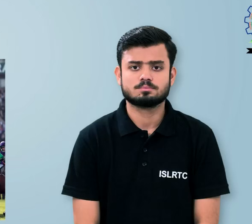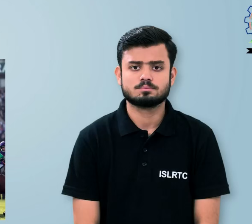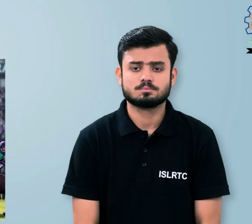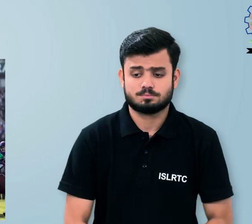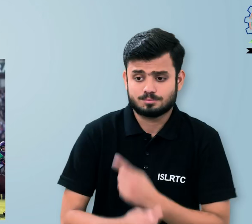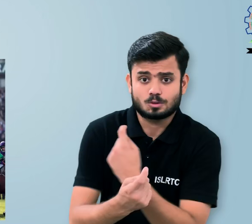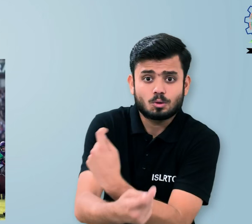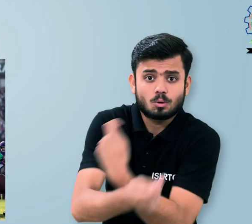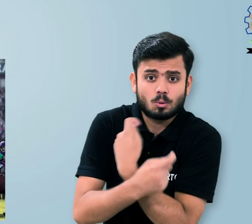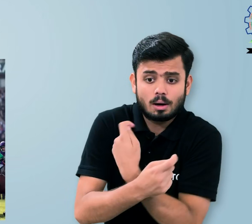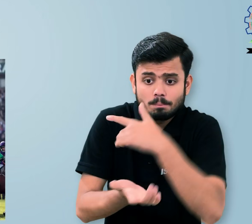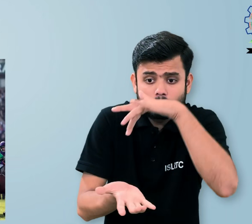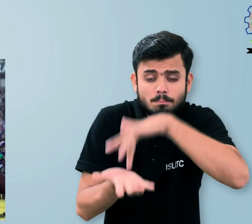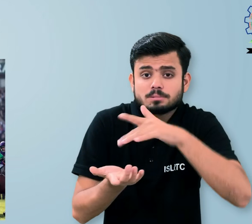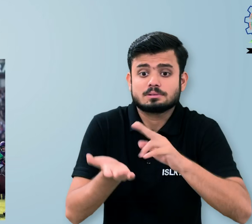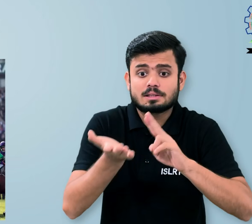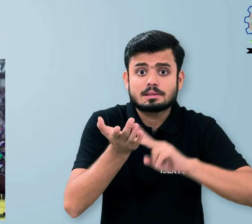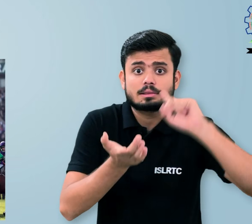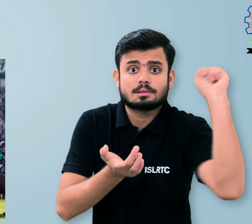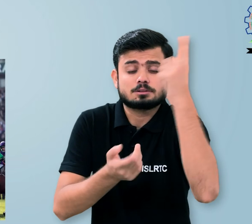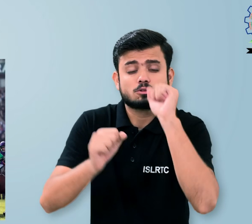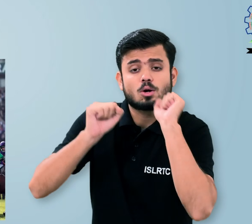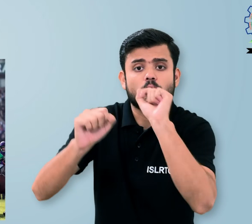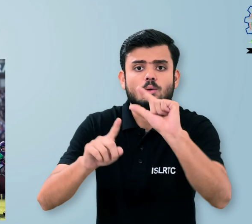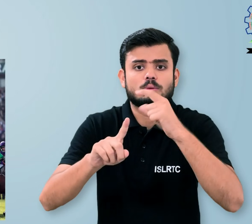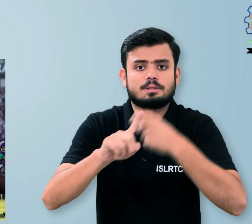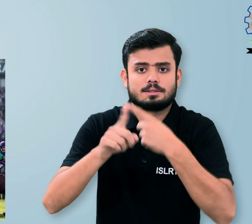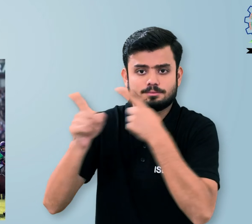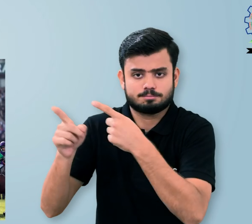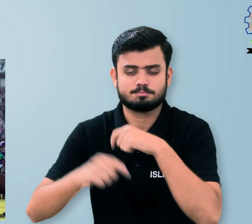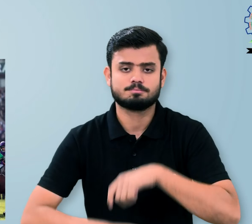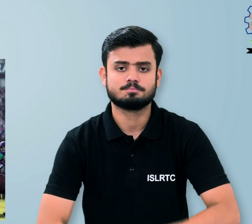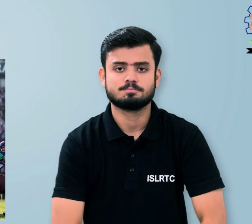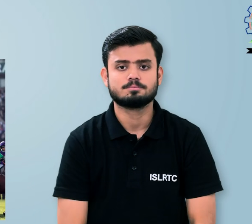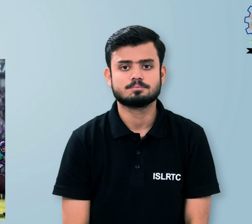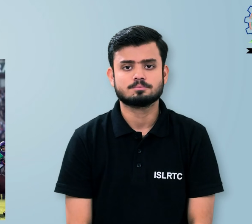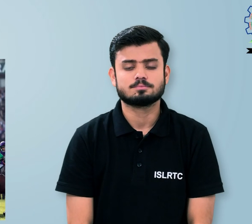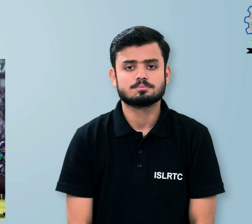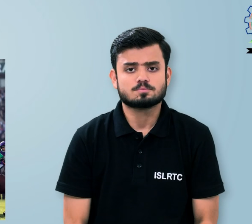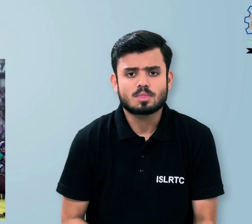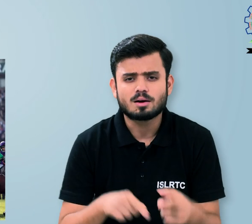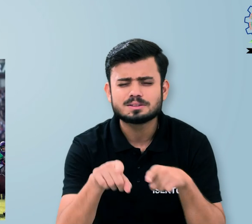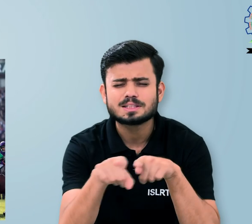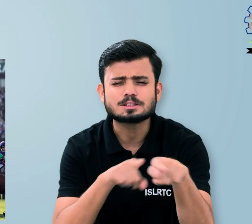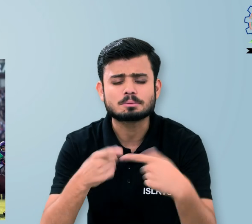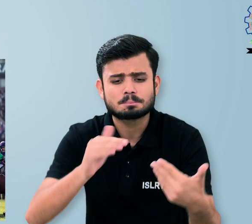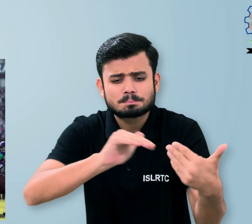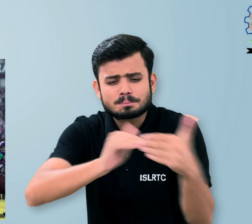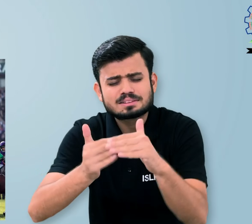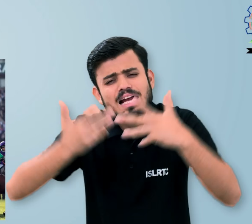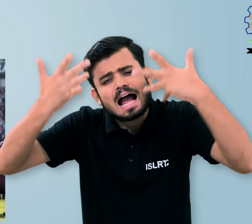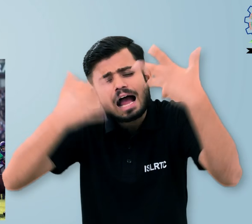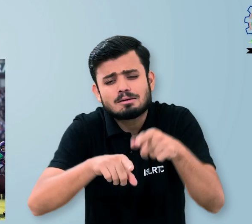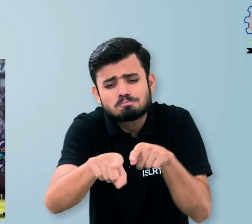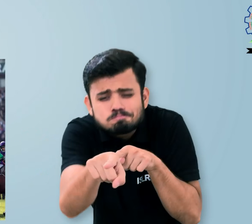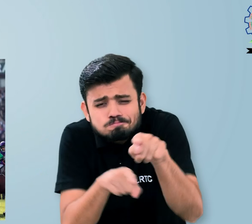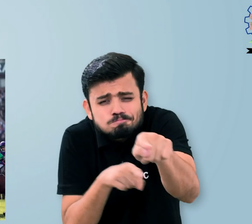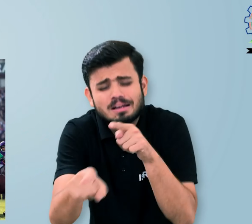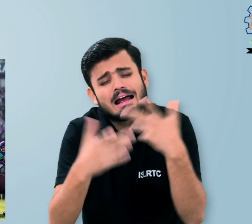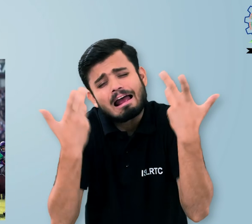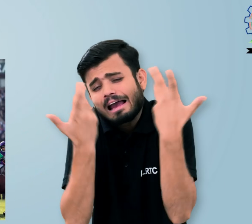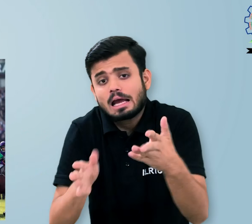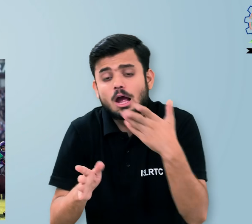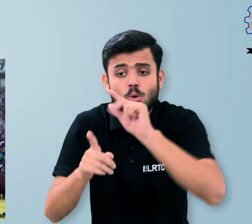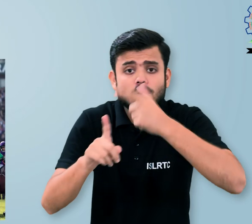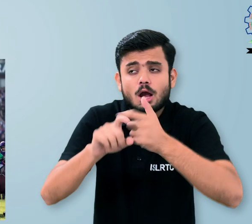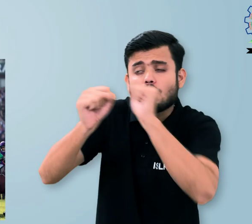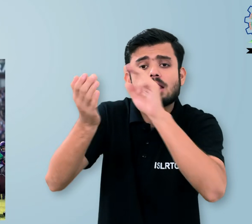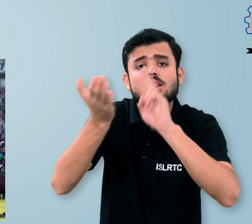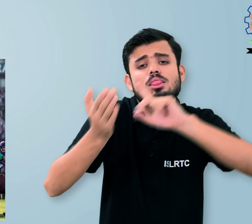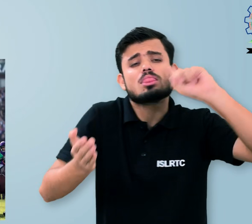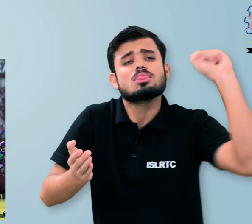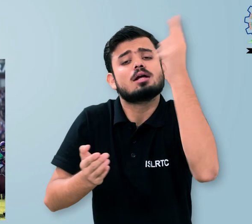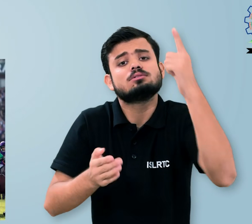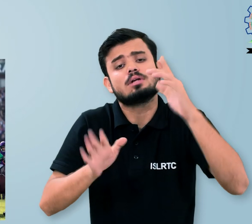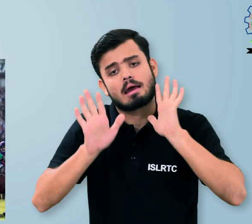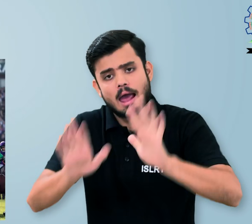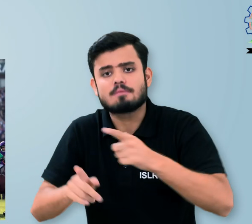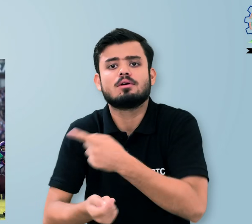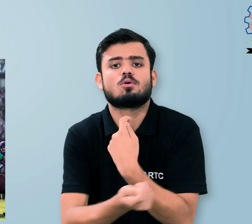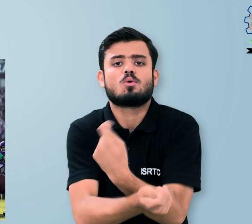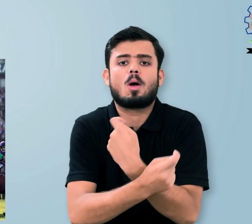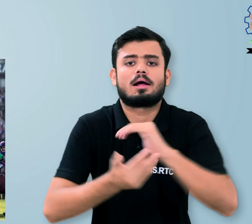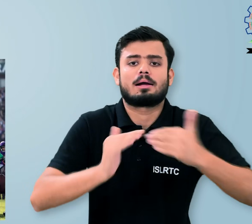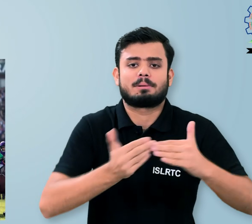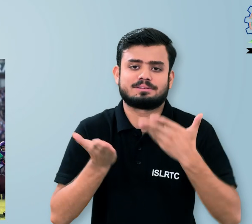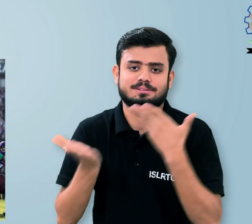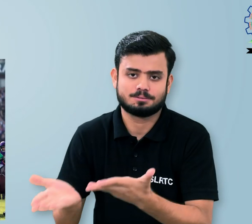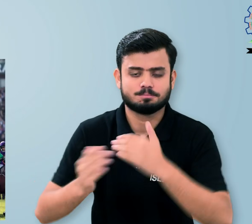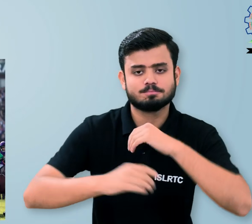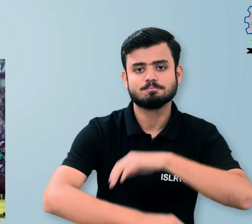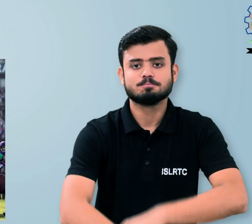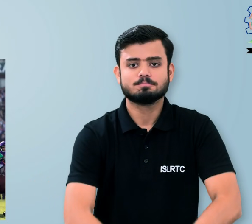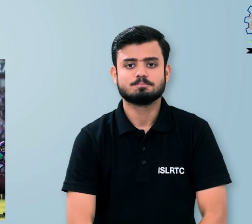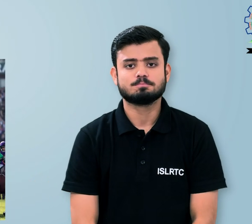Grand National A renowned steeplechase race held in the UK.